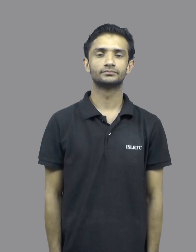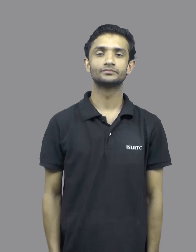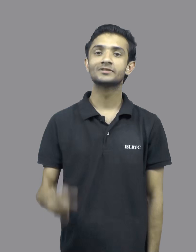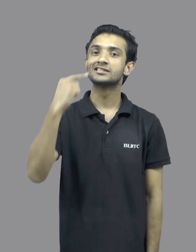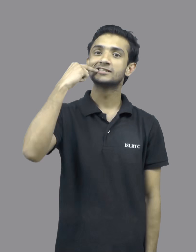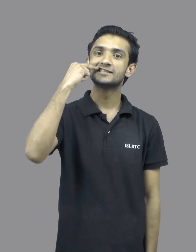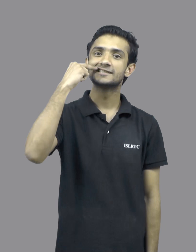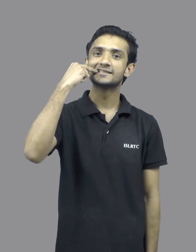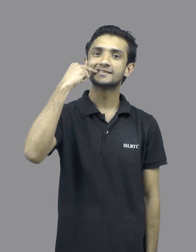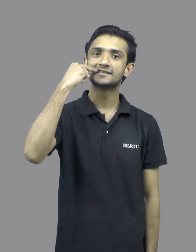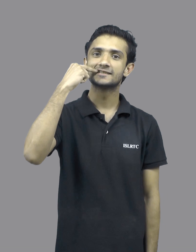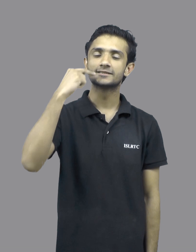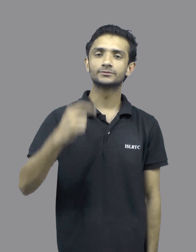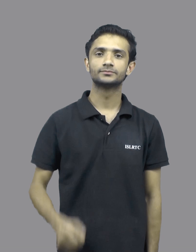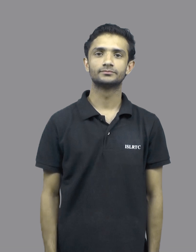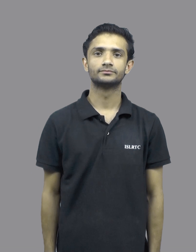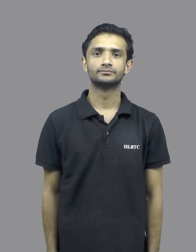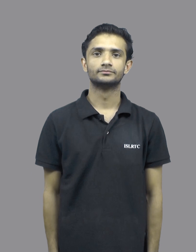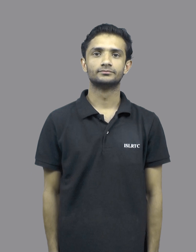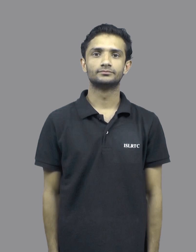Toothpick